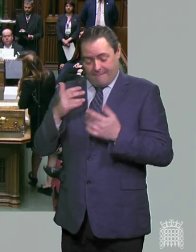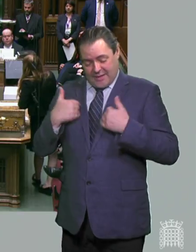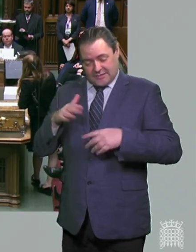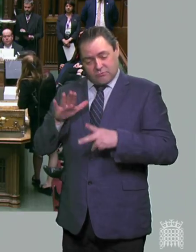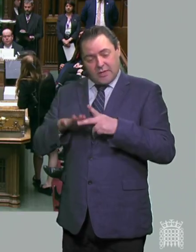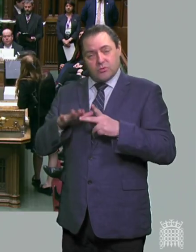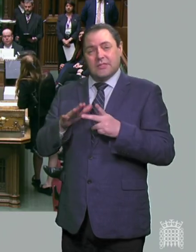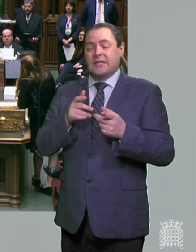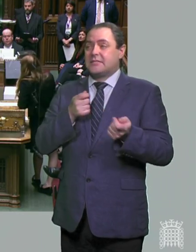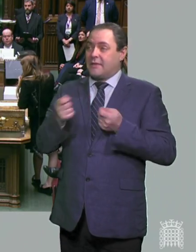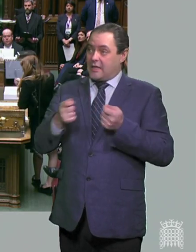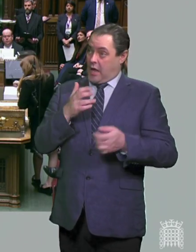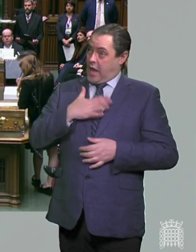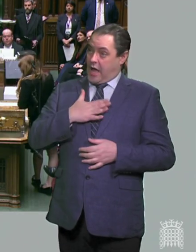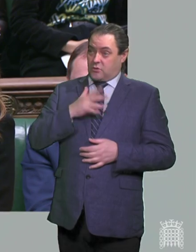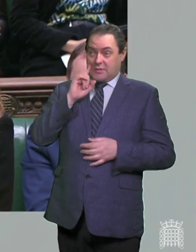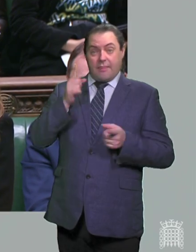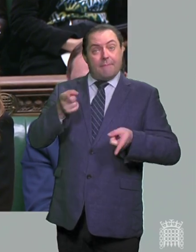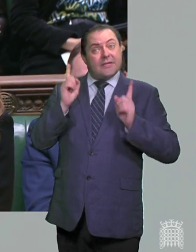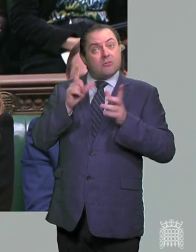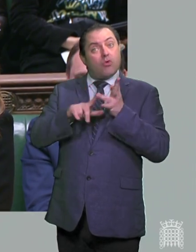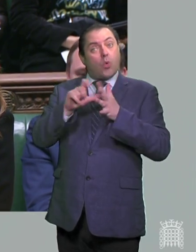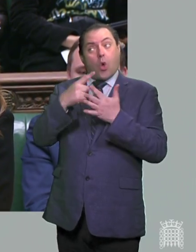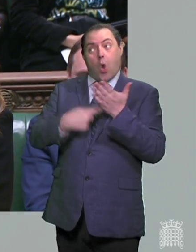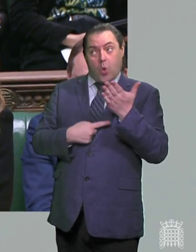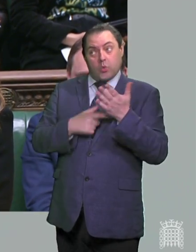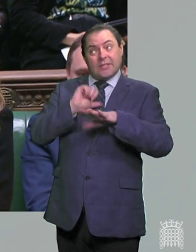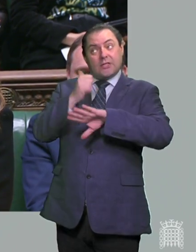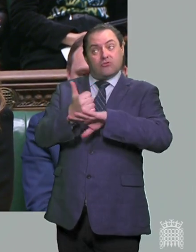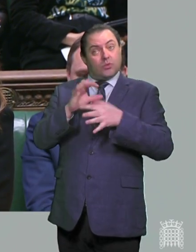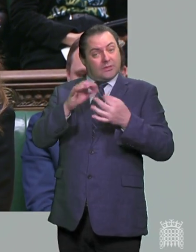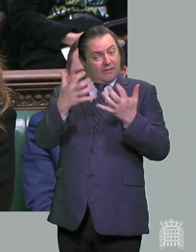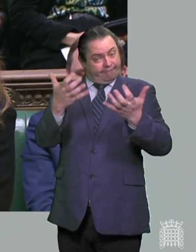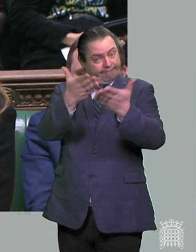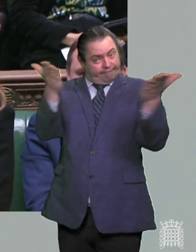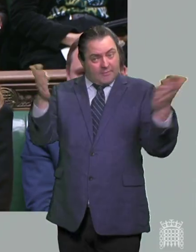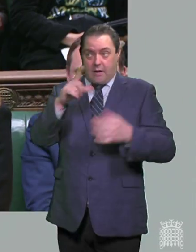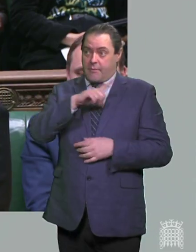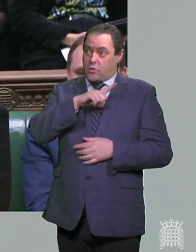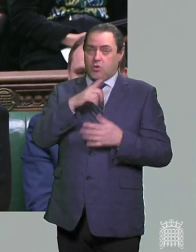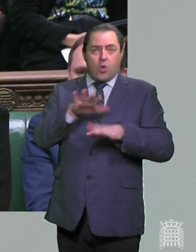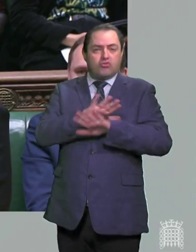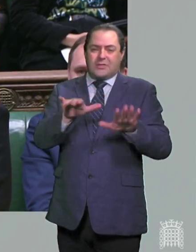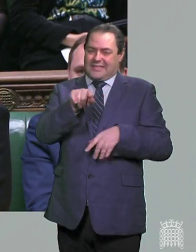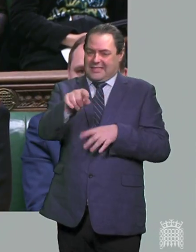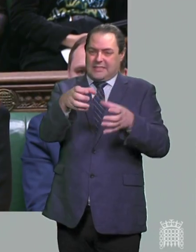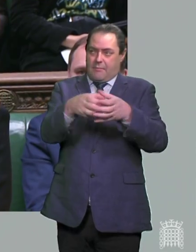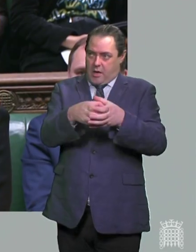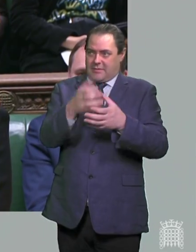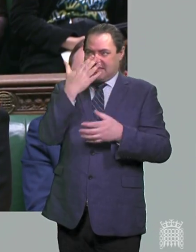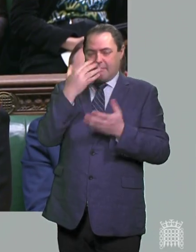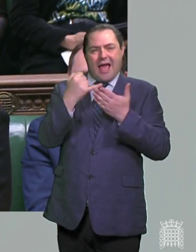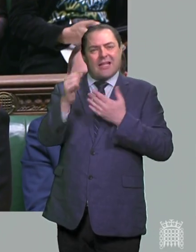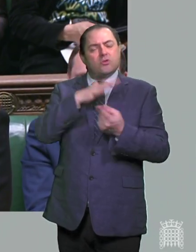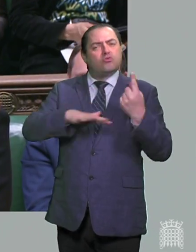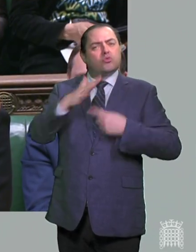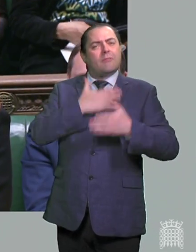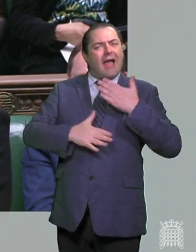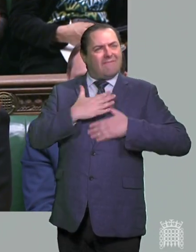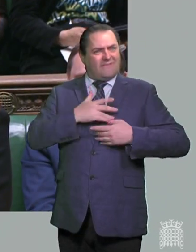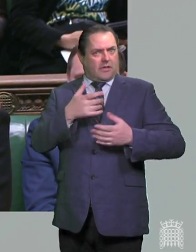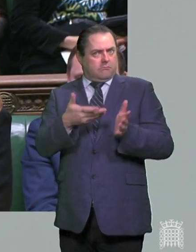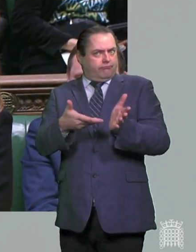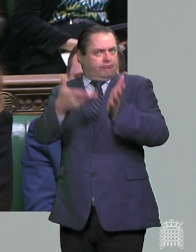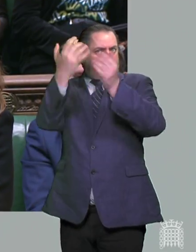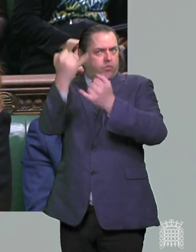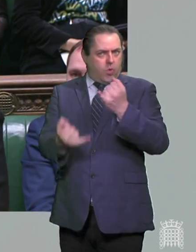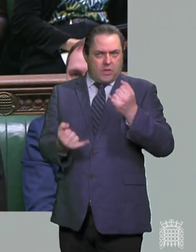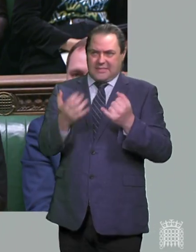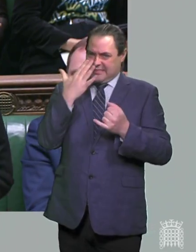I would like to see the ministerial code introduced and adhered to on the Government Benches, because it is not just the right honourable Gentleman’s Department where antisocial behaviour is running out of control.